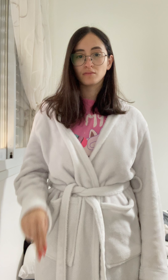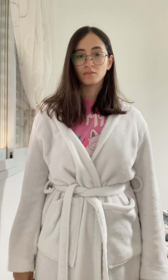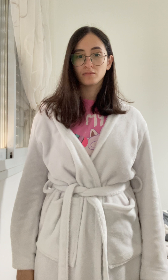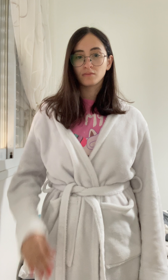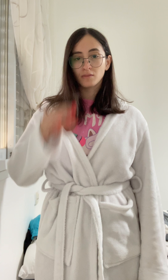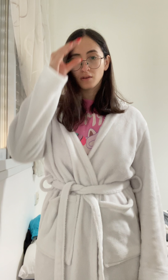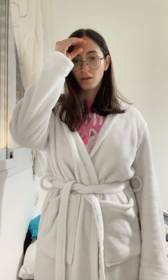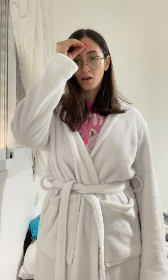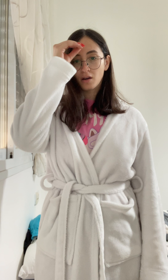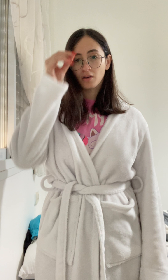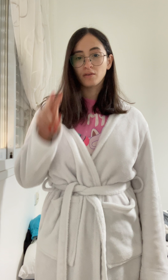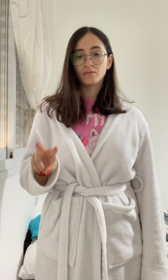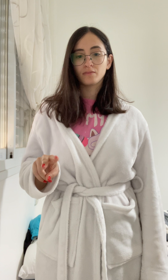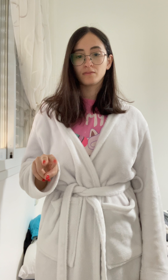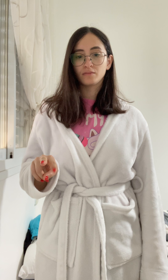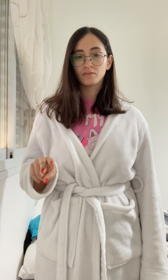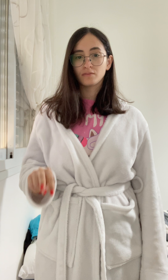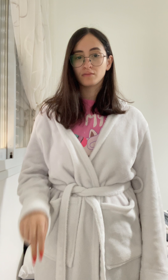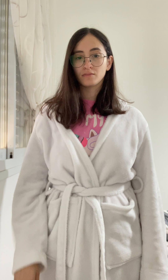אח